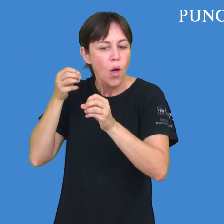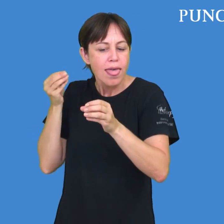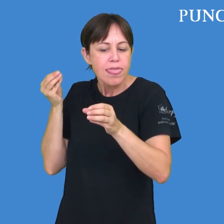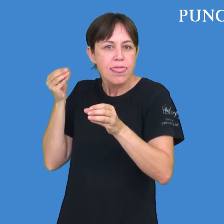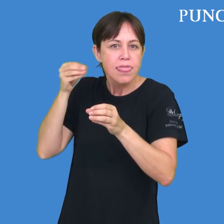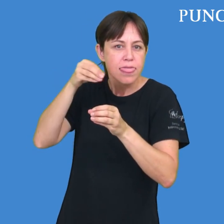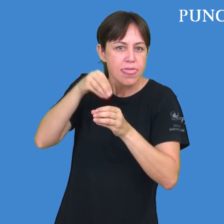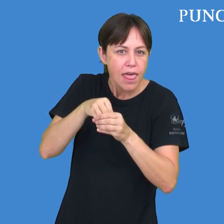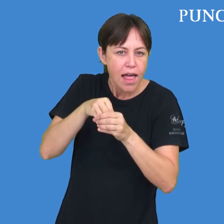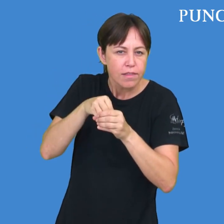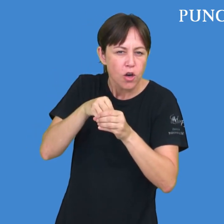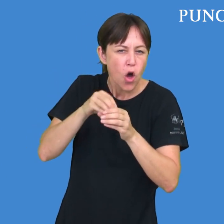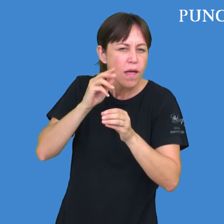dentro